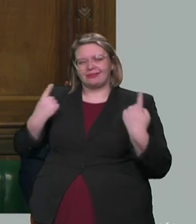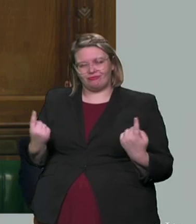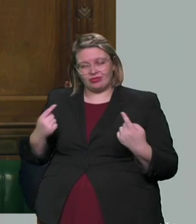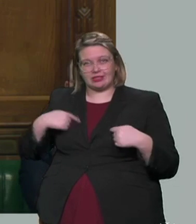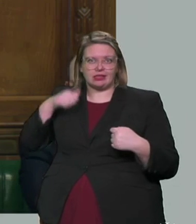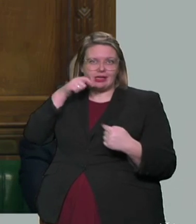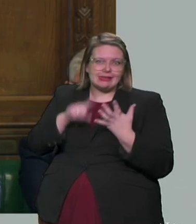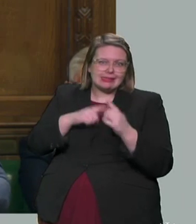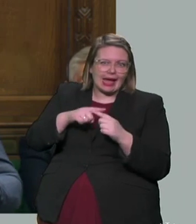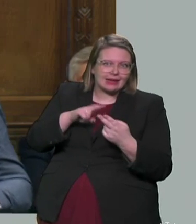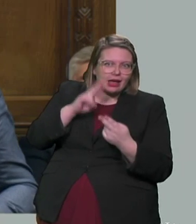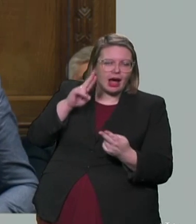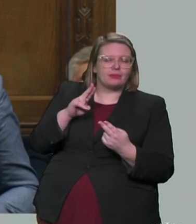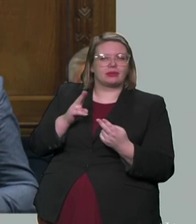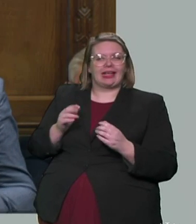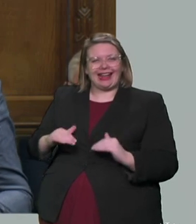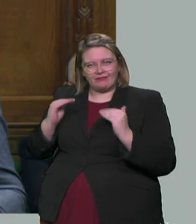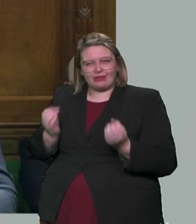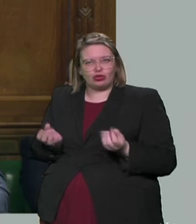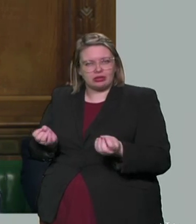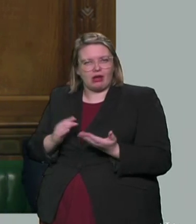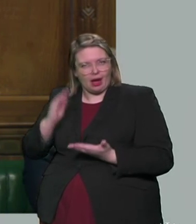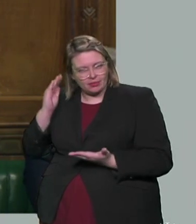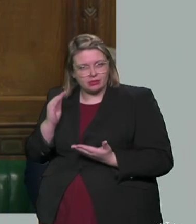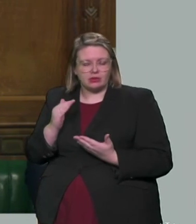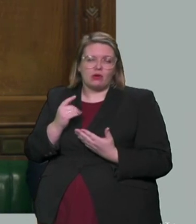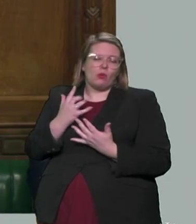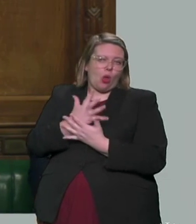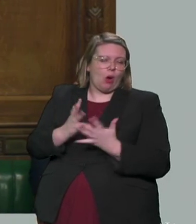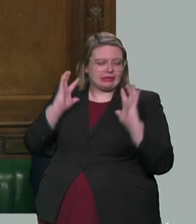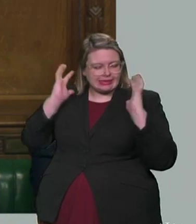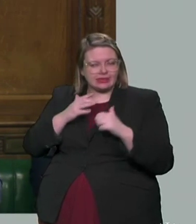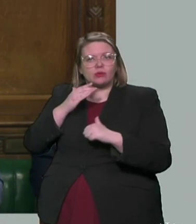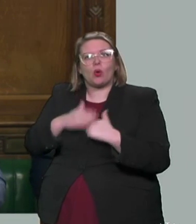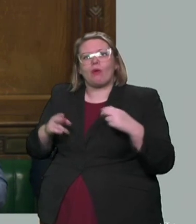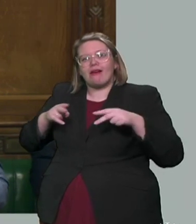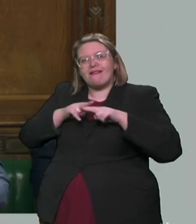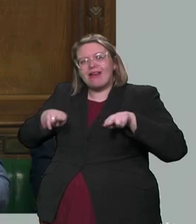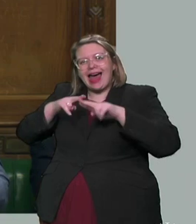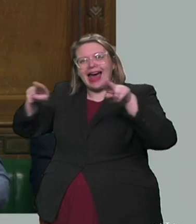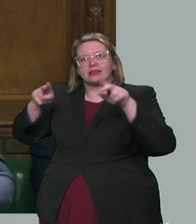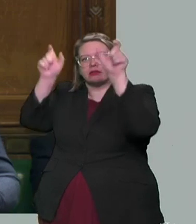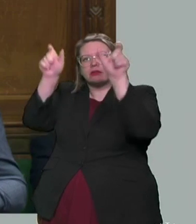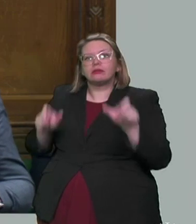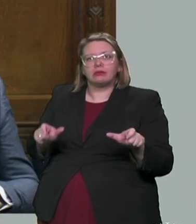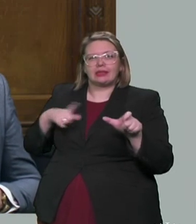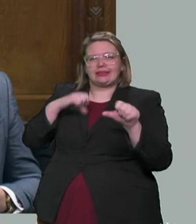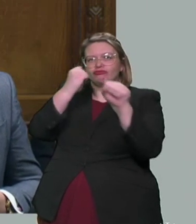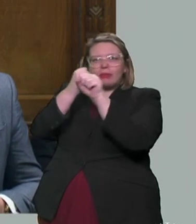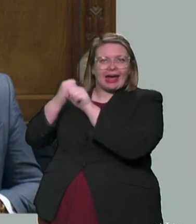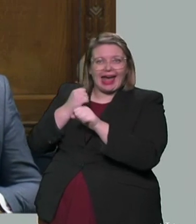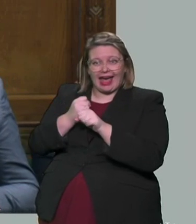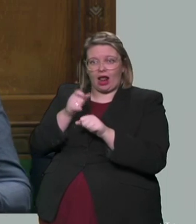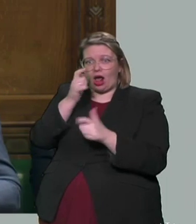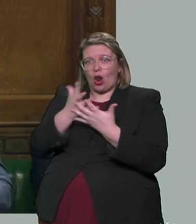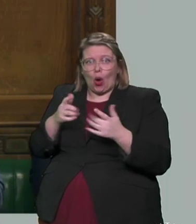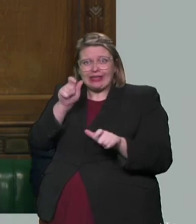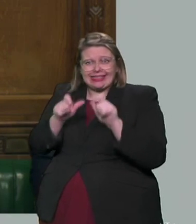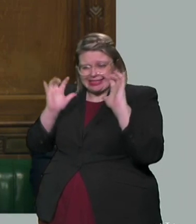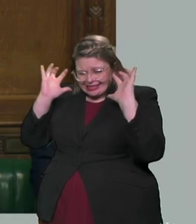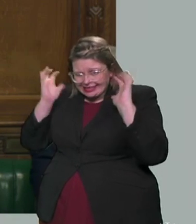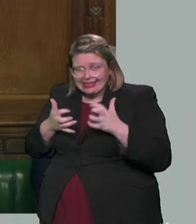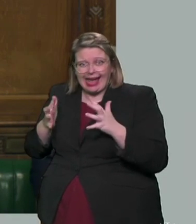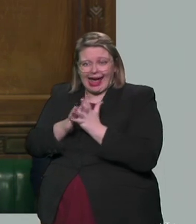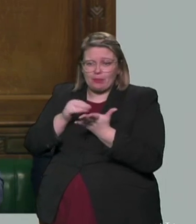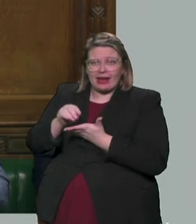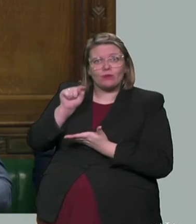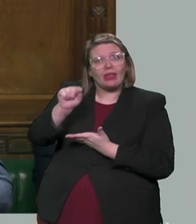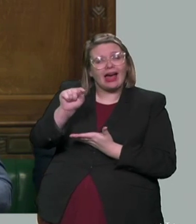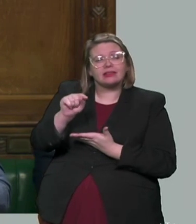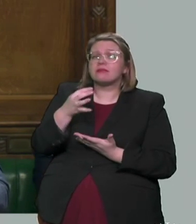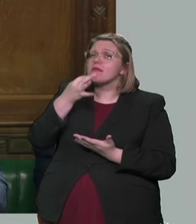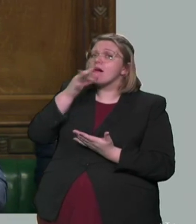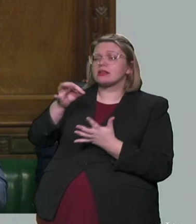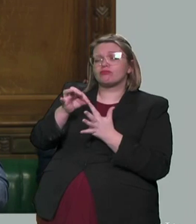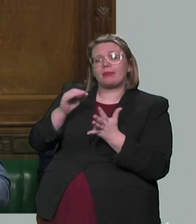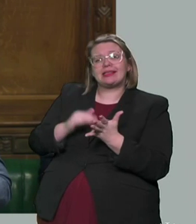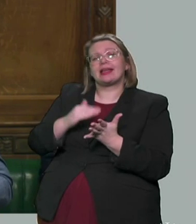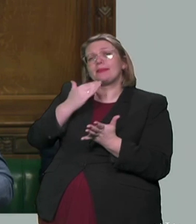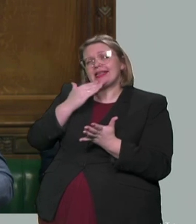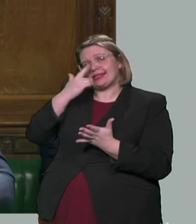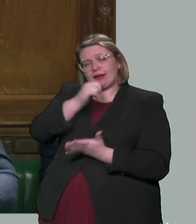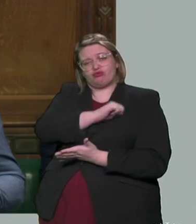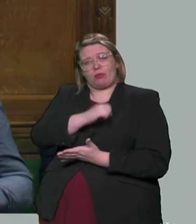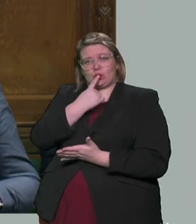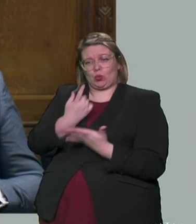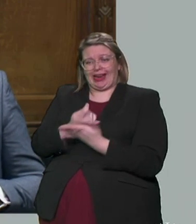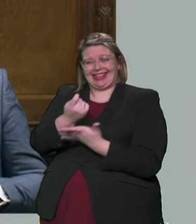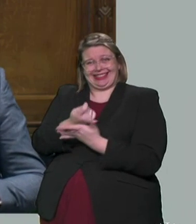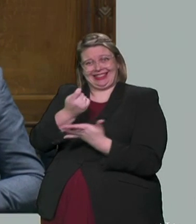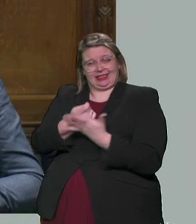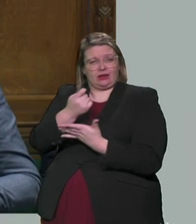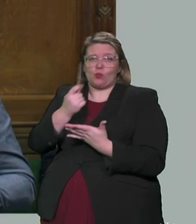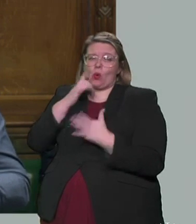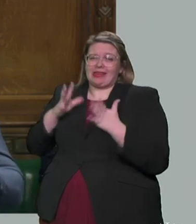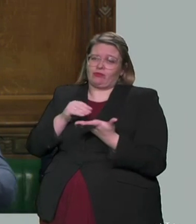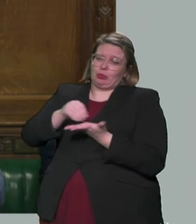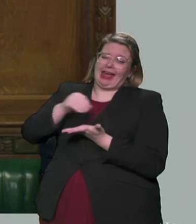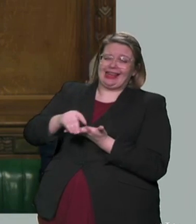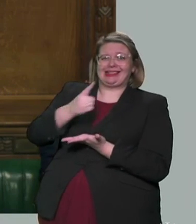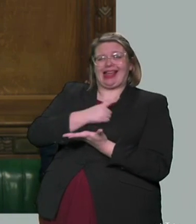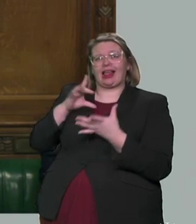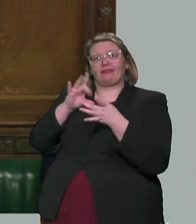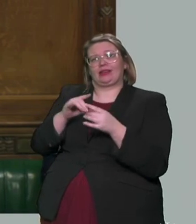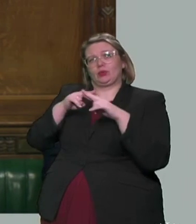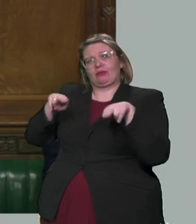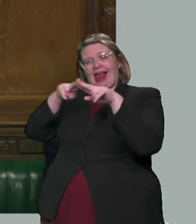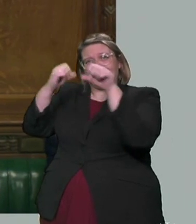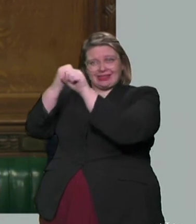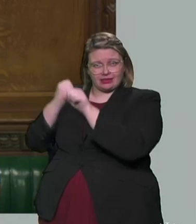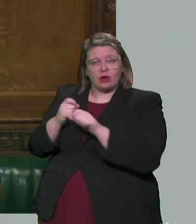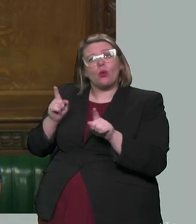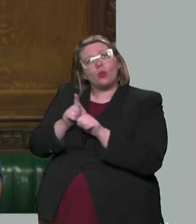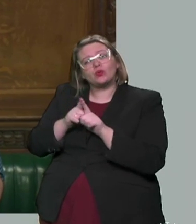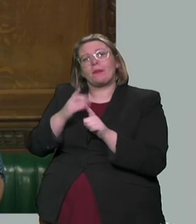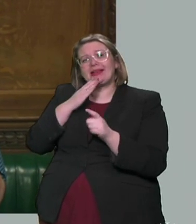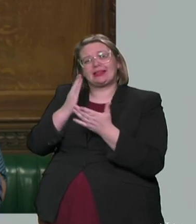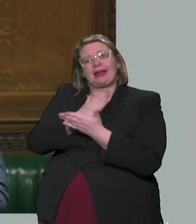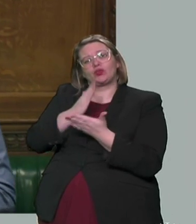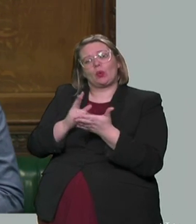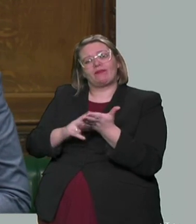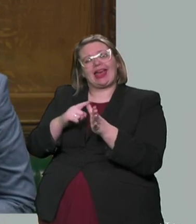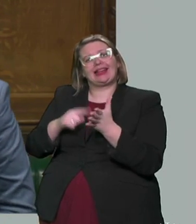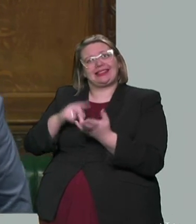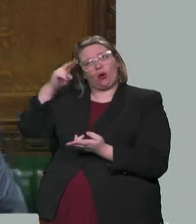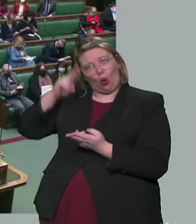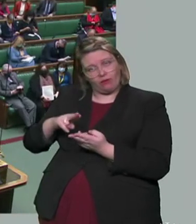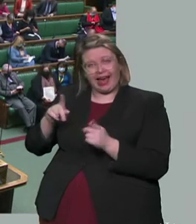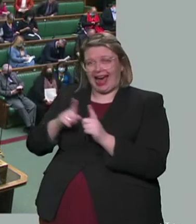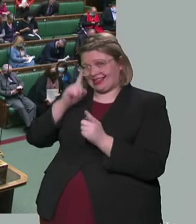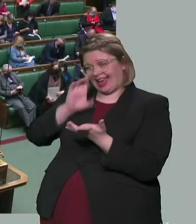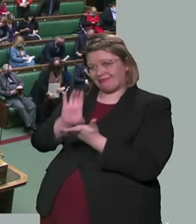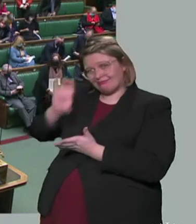Leaseholders also face huge costs for fire safety works post Grenfell required by his Government, so will the Prime Minister try to keep just one promise in 2022 and protect all leaseholders from those costs, and will he back the cross-party campaign to make those works exempt from VAT in order to add £1 billion to the building safety fund?